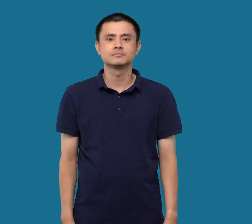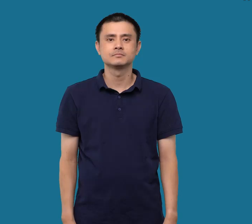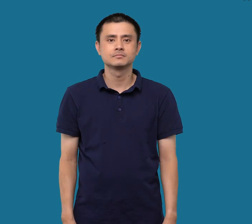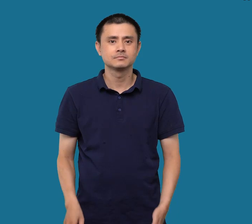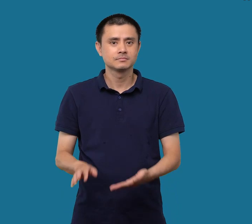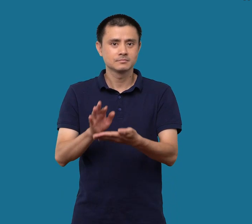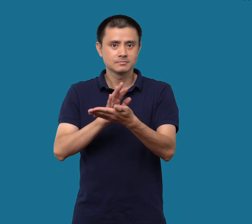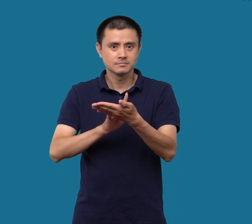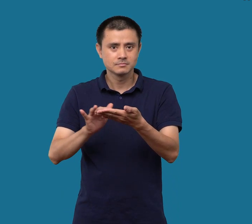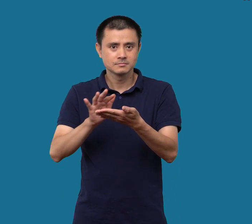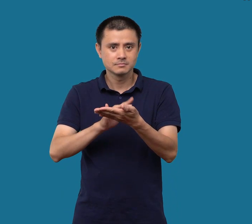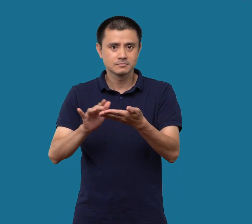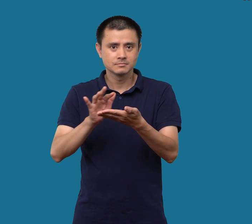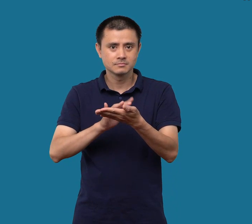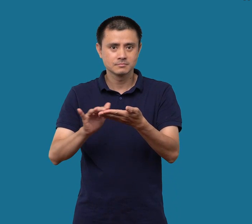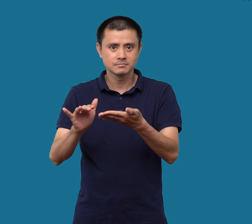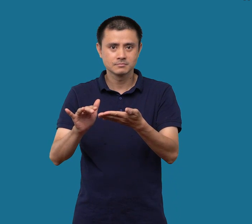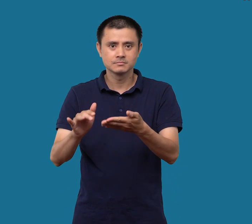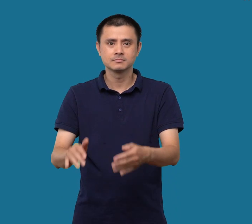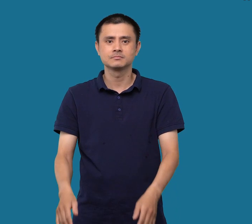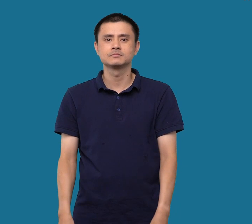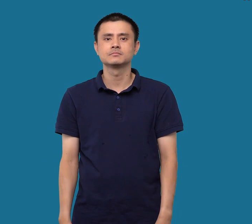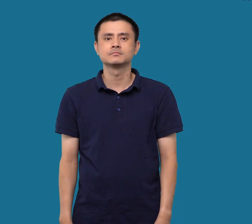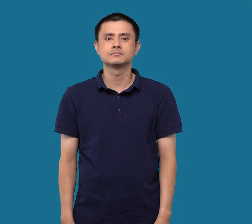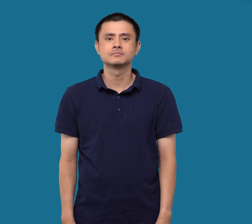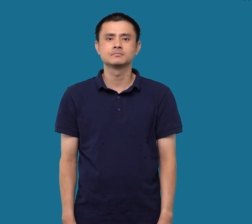hằng đẳng thức